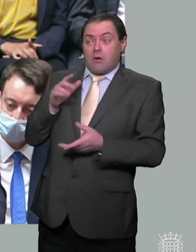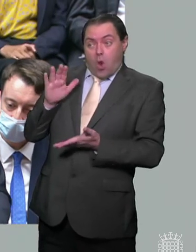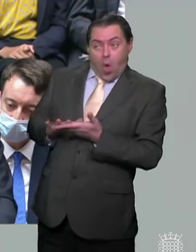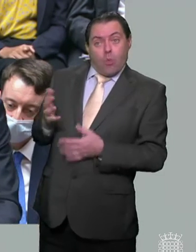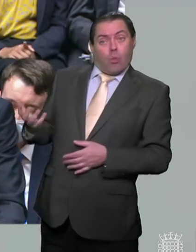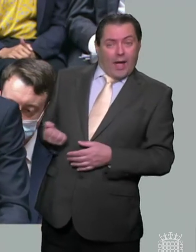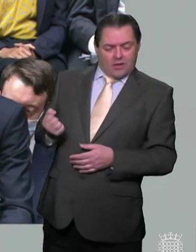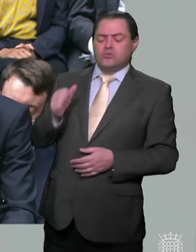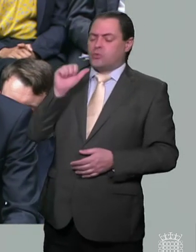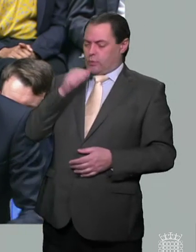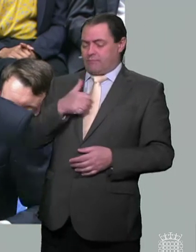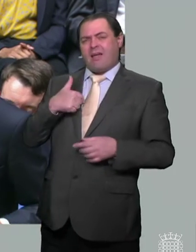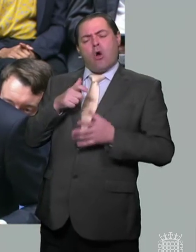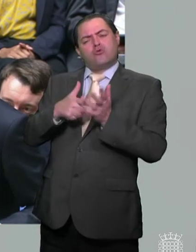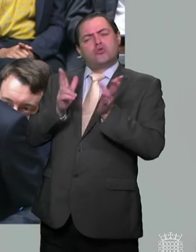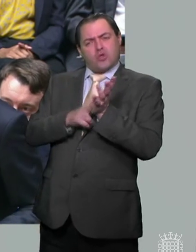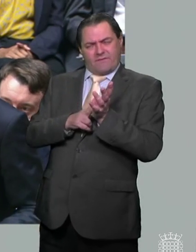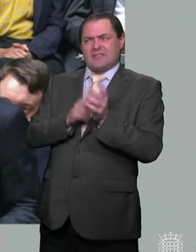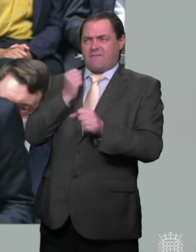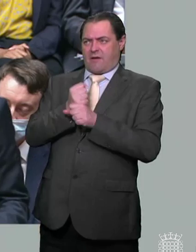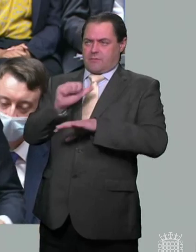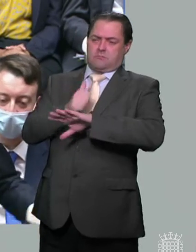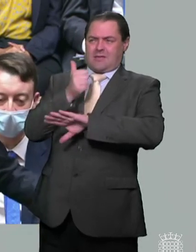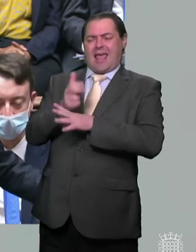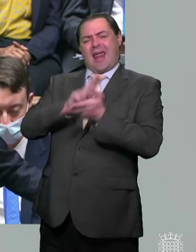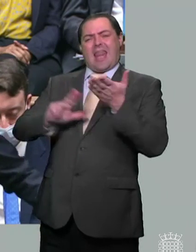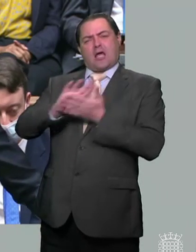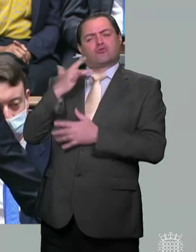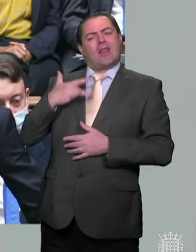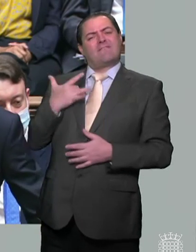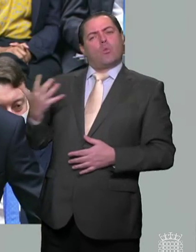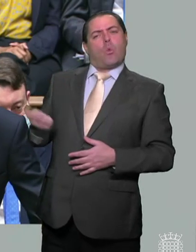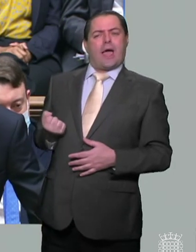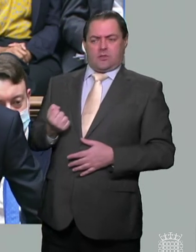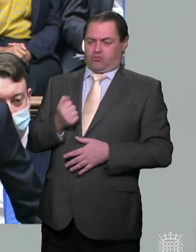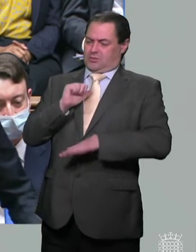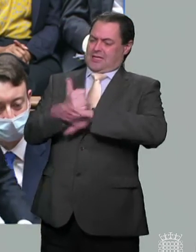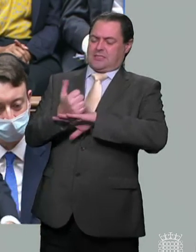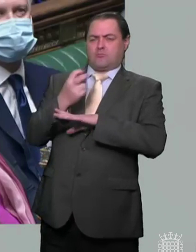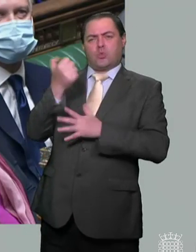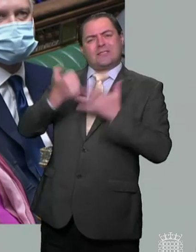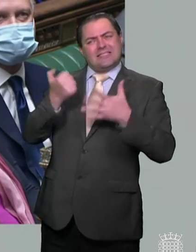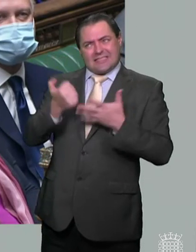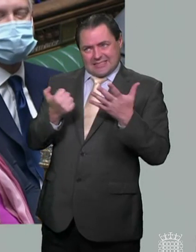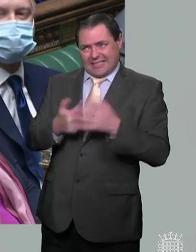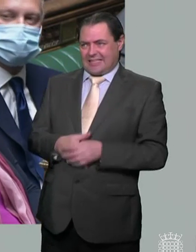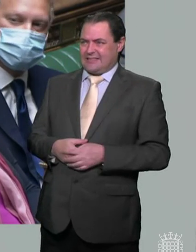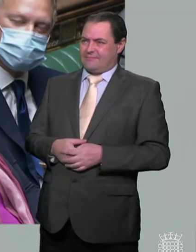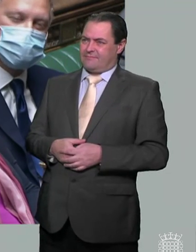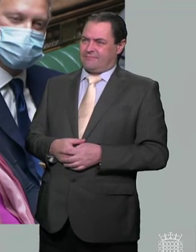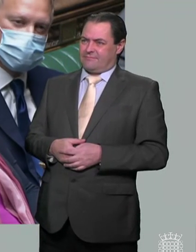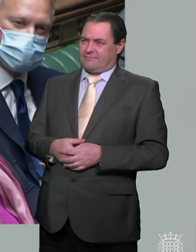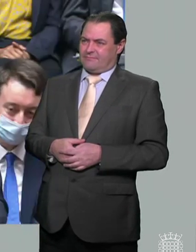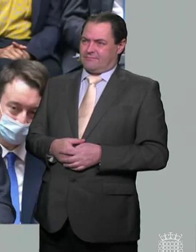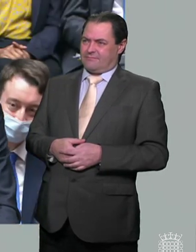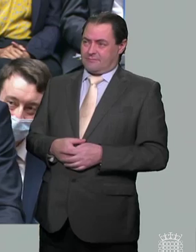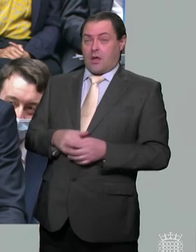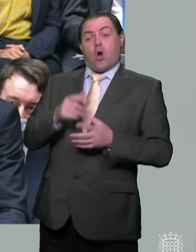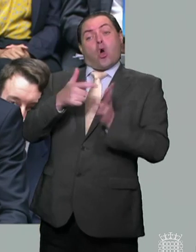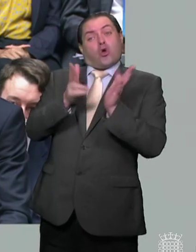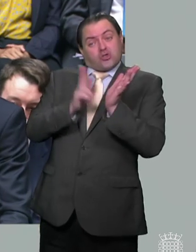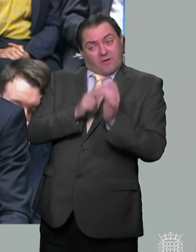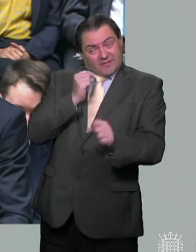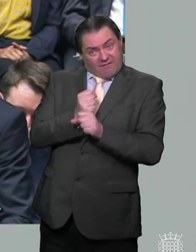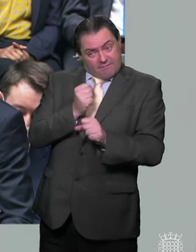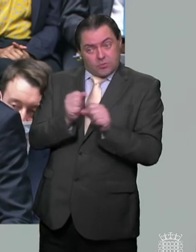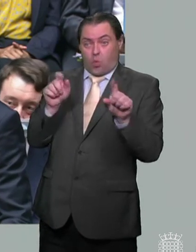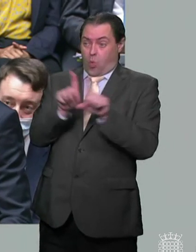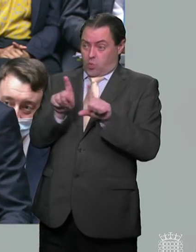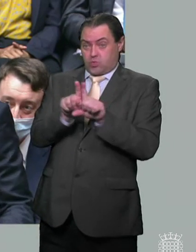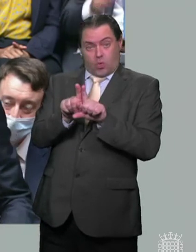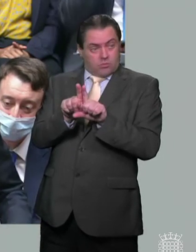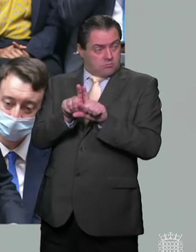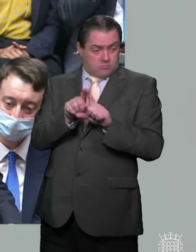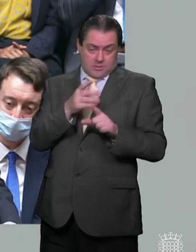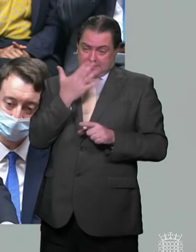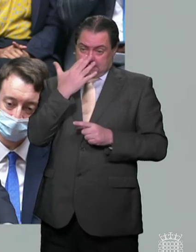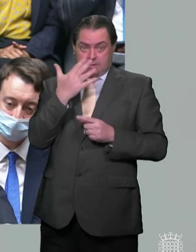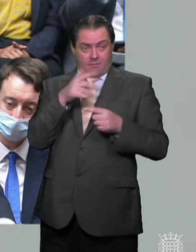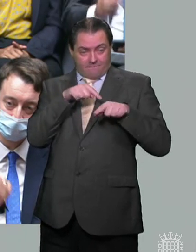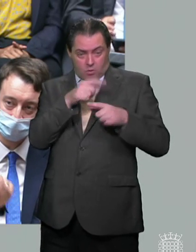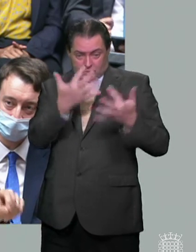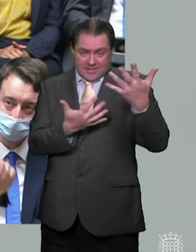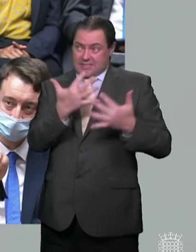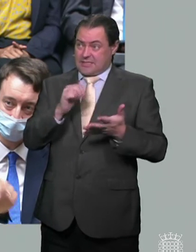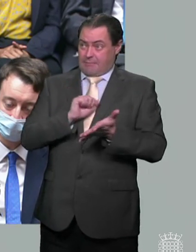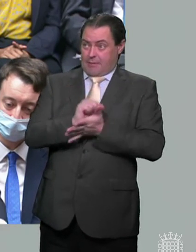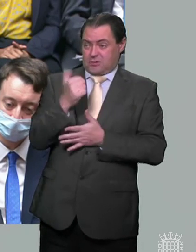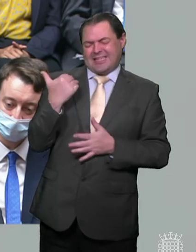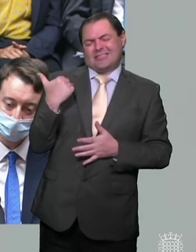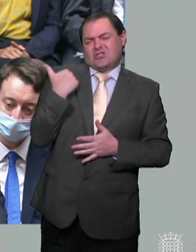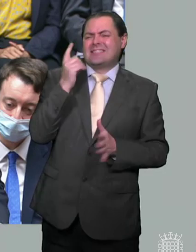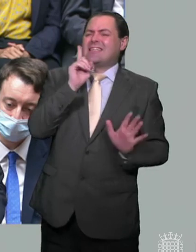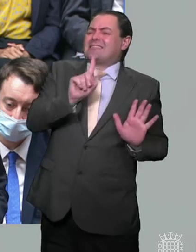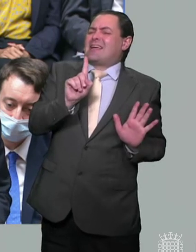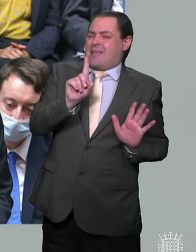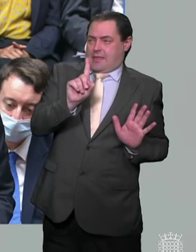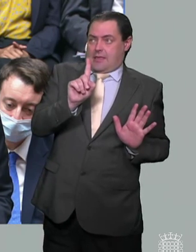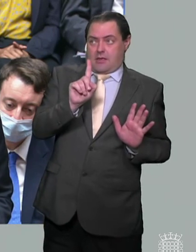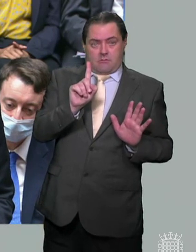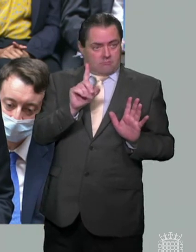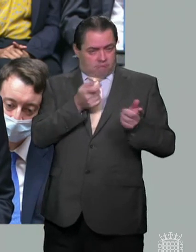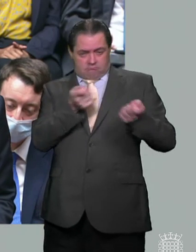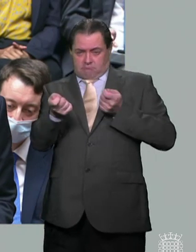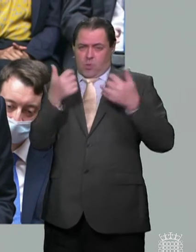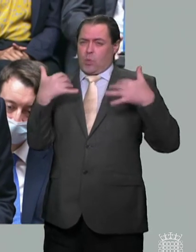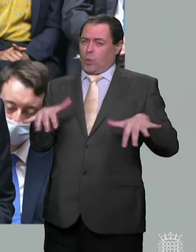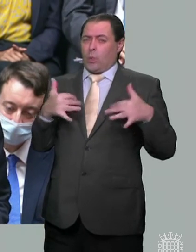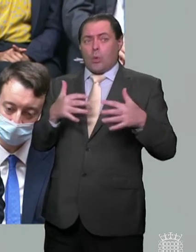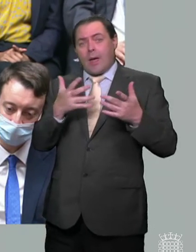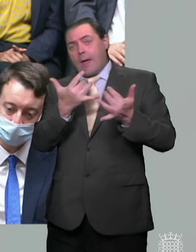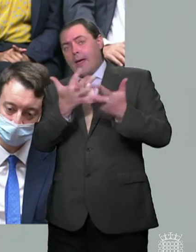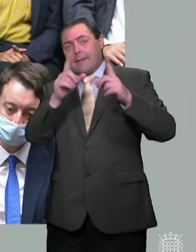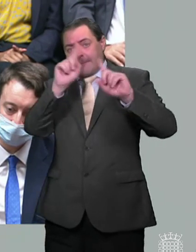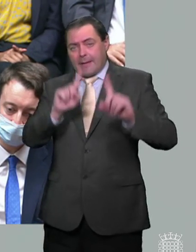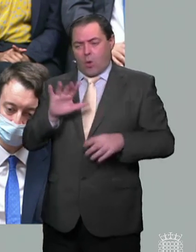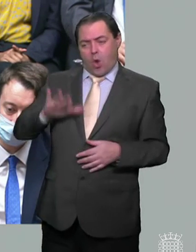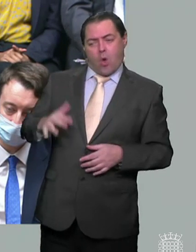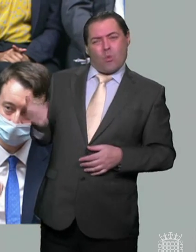It was a Conservative Government who introduced the national living wage in 2016, a Conservative Government who, according to statistics published just yesterday, have overseen the proportion of people in